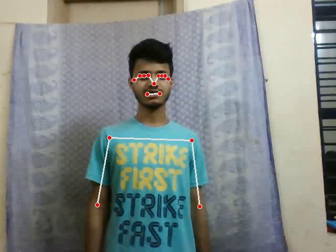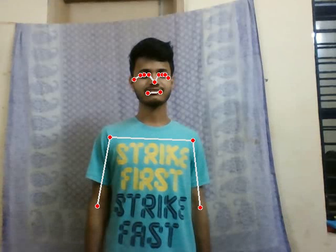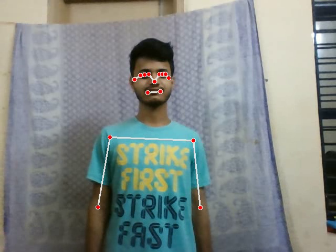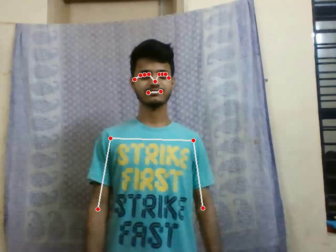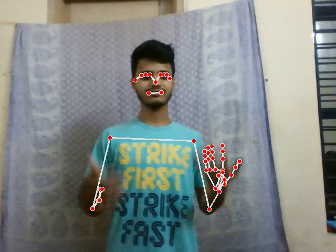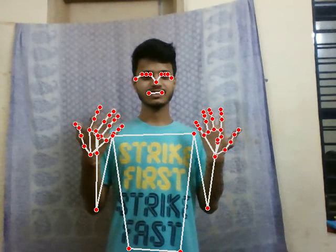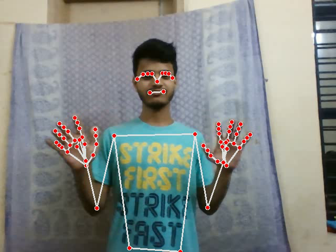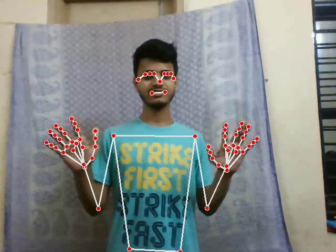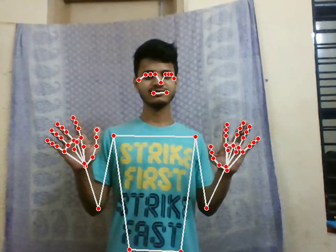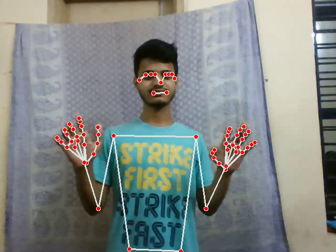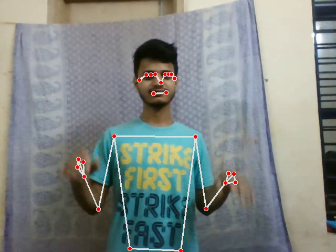do not want